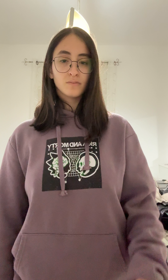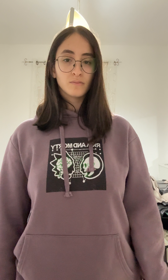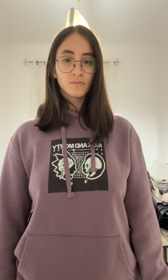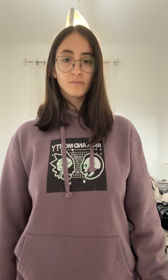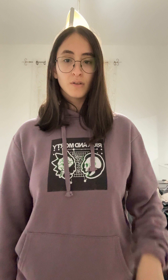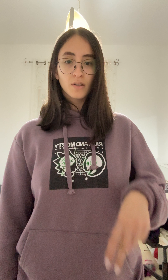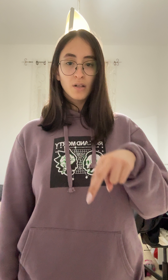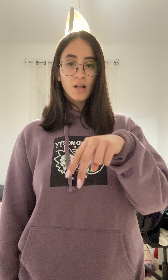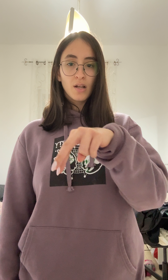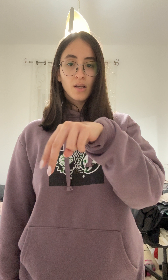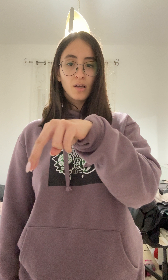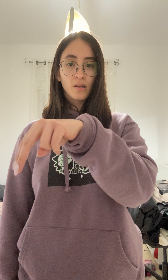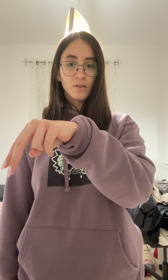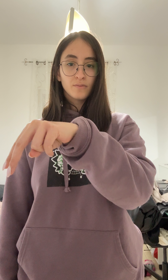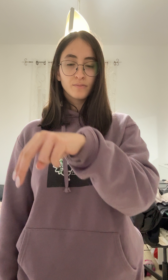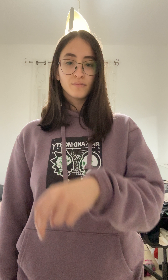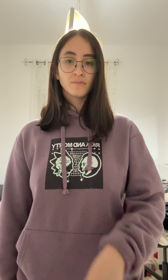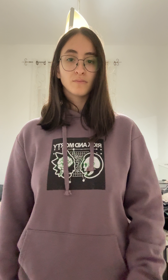ללכת